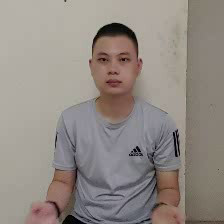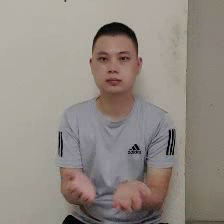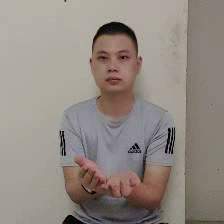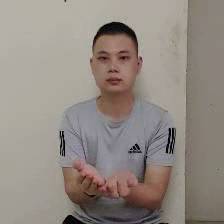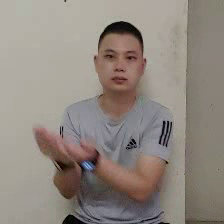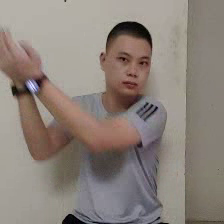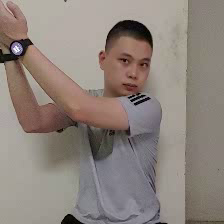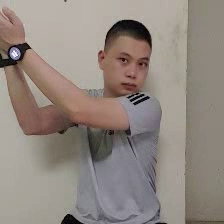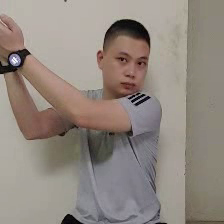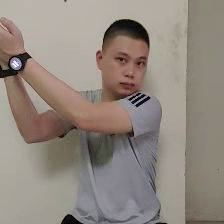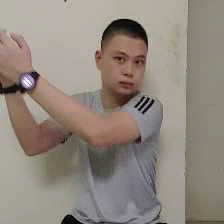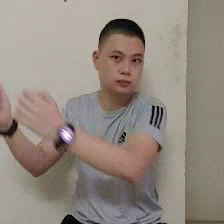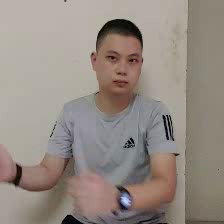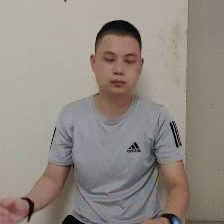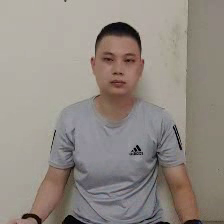Biếu tặng